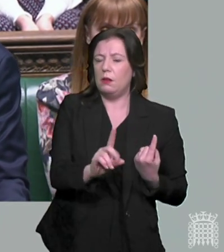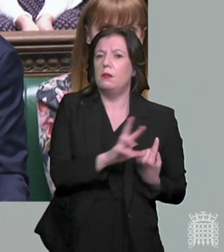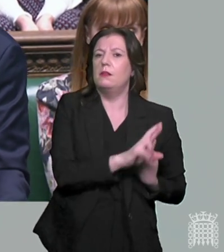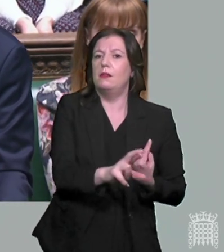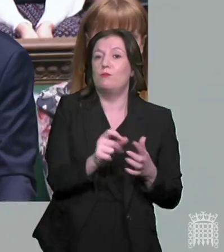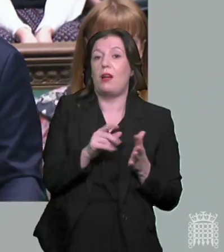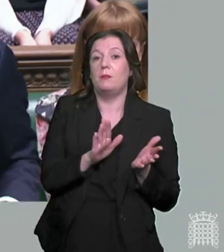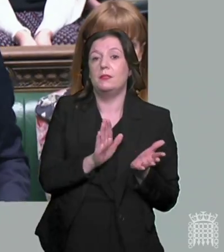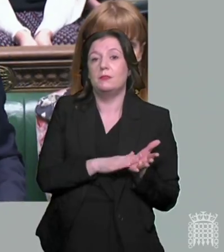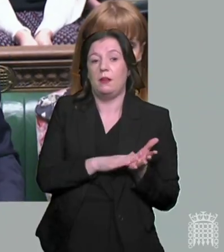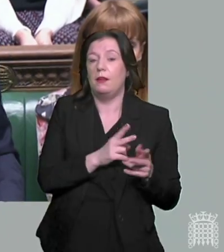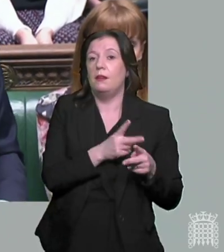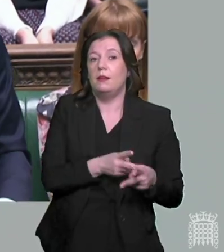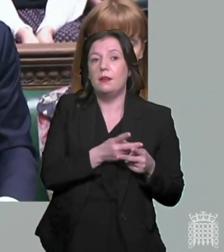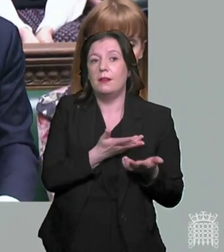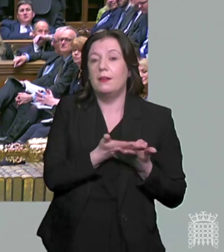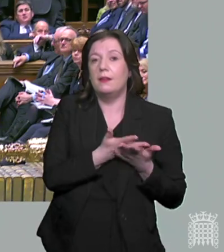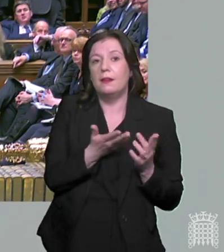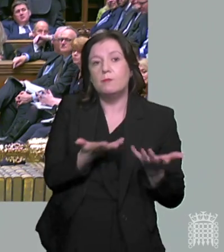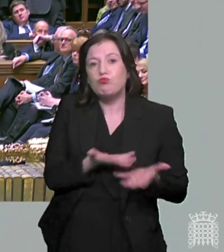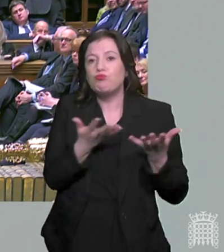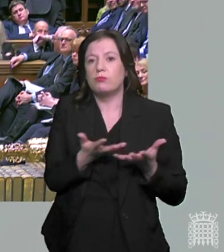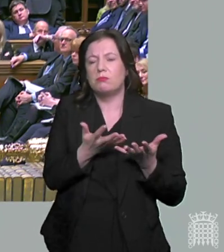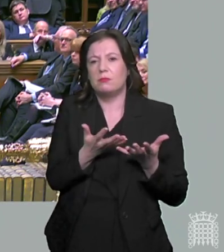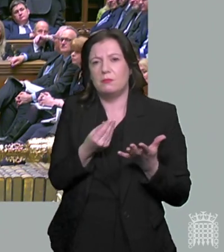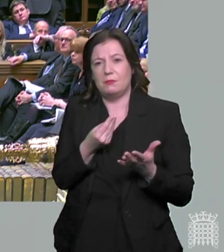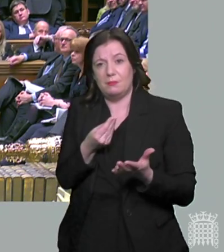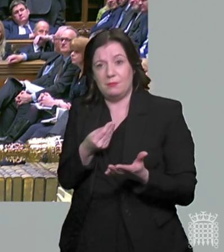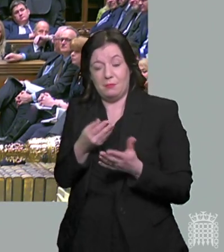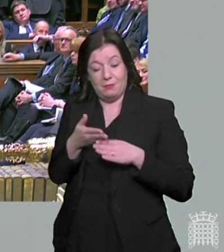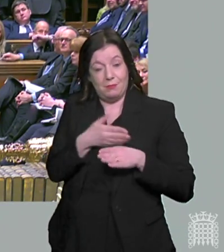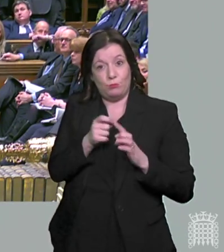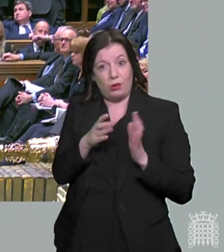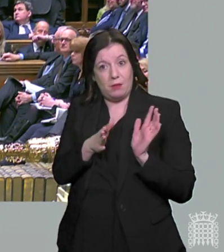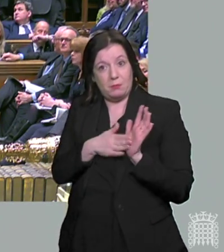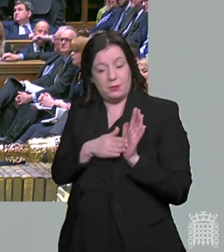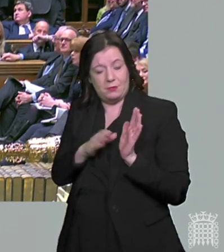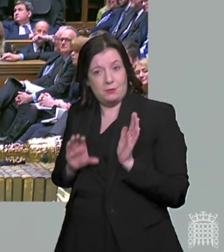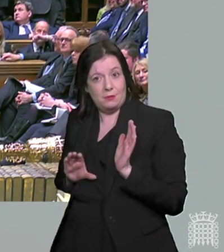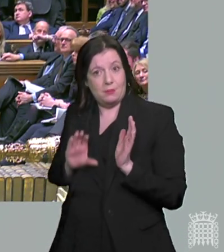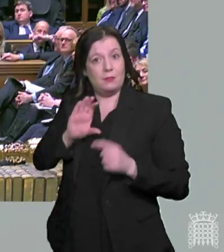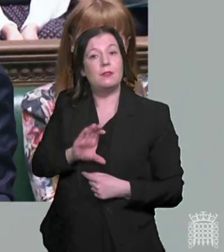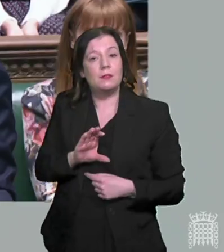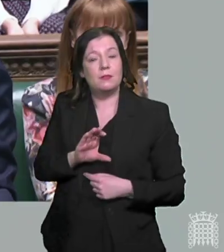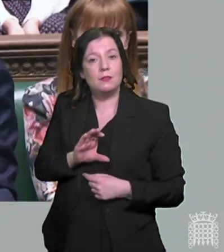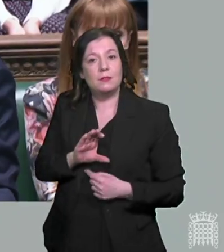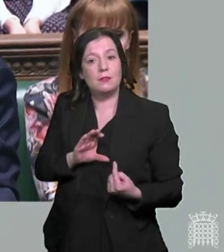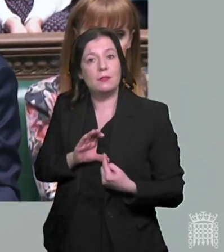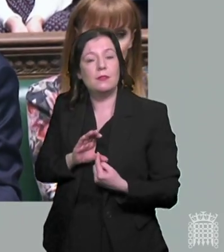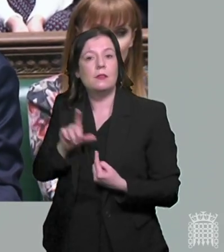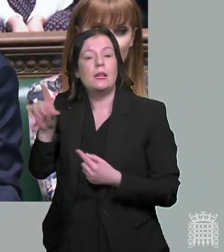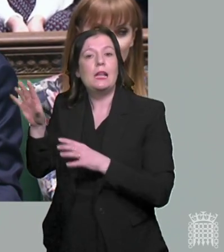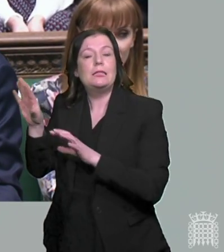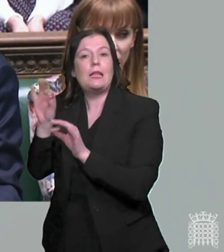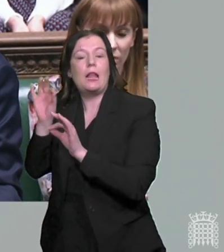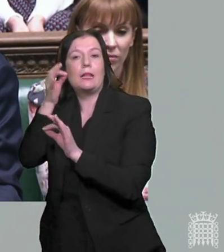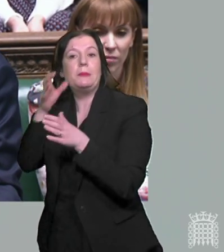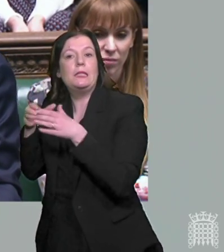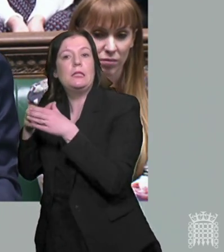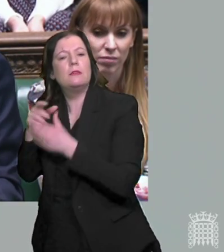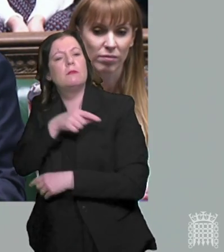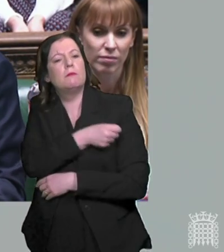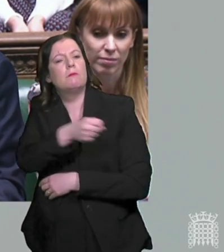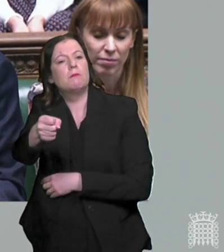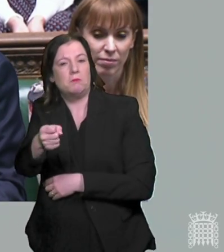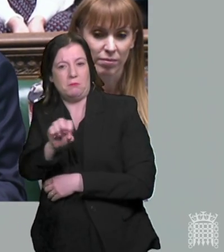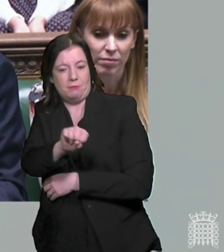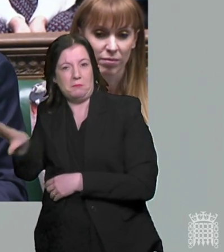He helped to arrange an £800,000 credit line for the former Prime Minister—a minor detail he forgot to tell the Select Committee that scrutinised his appointment.